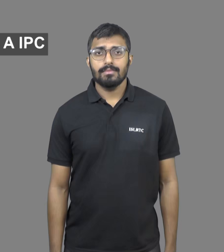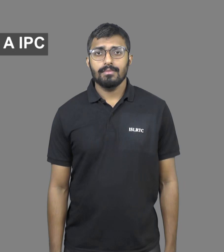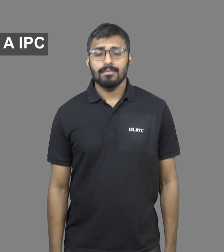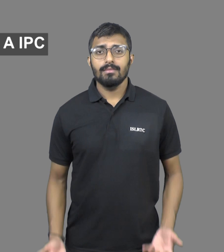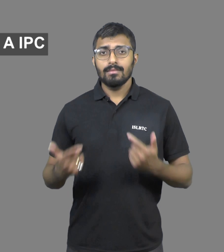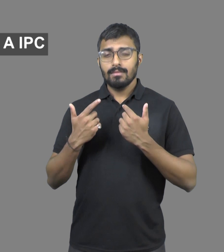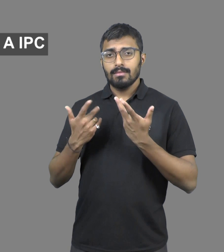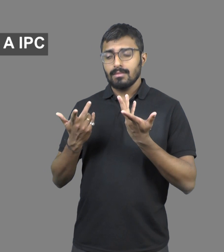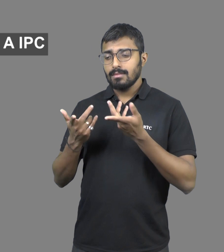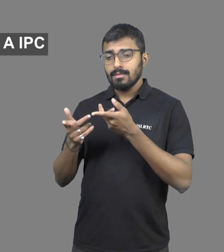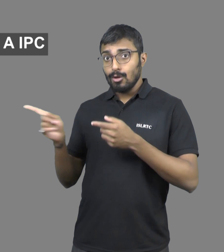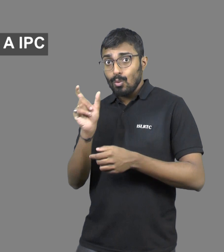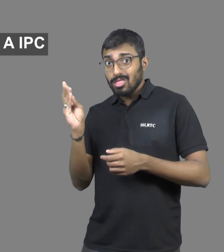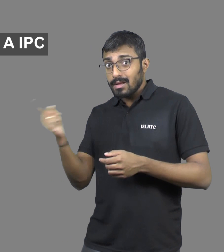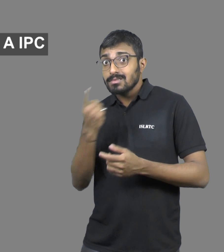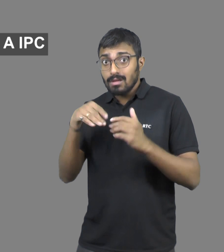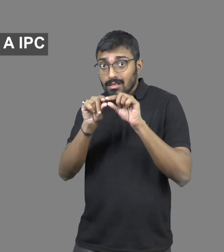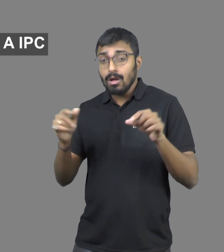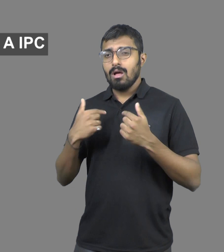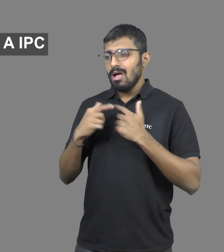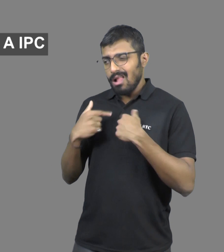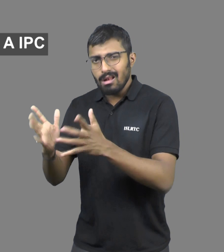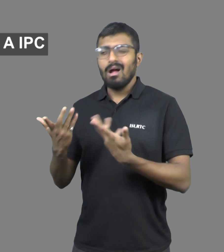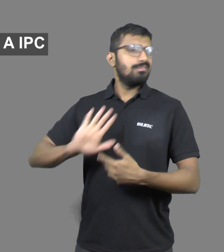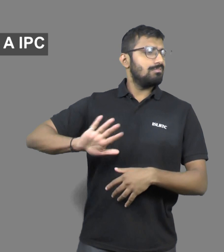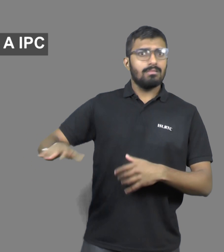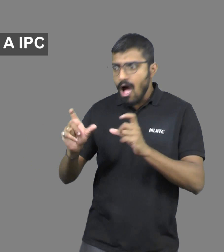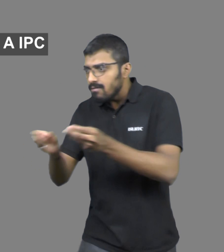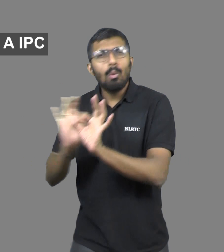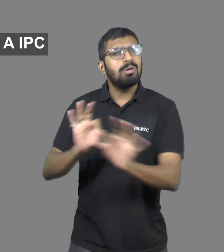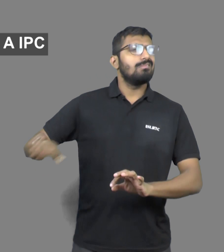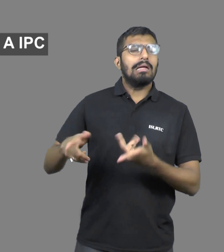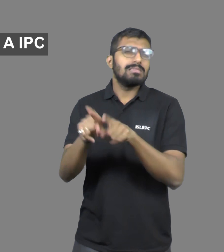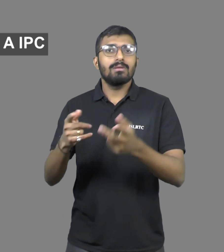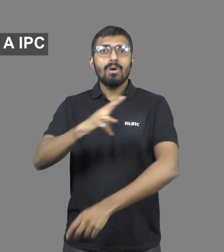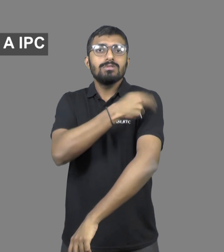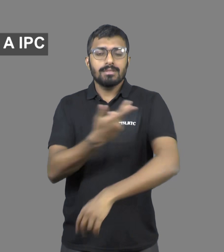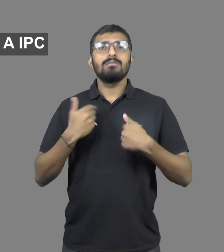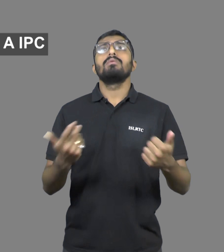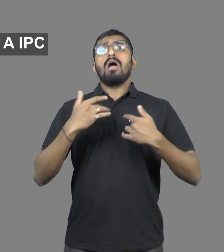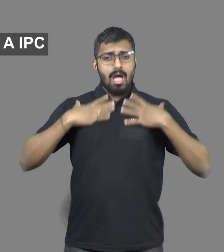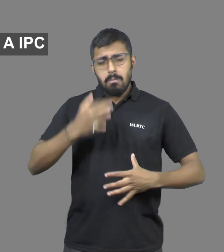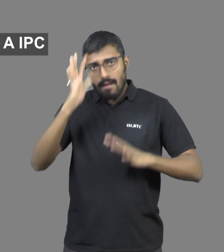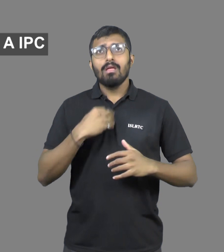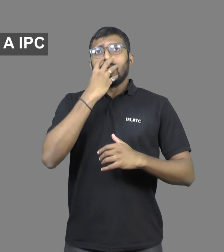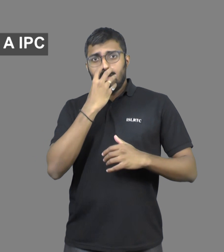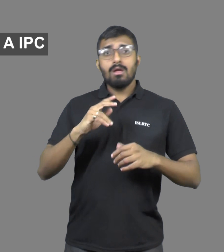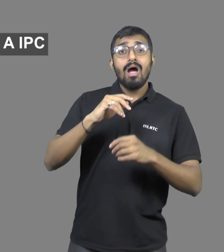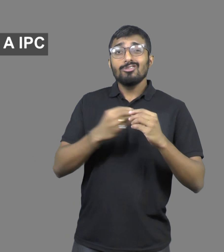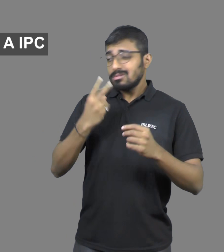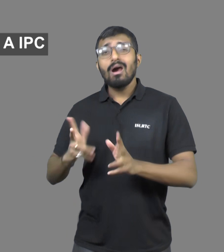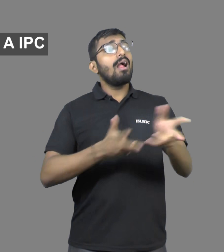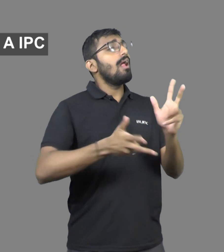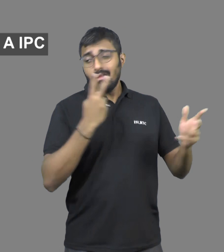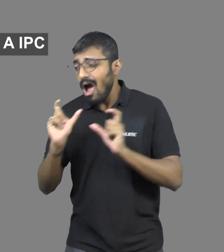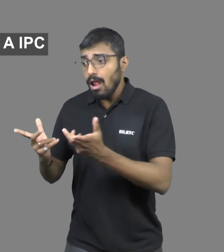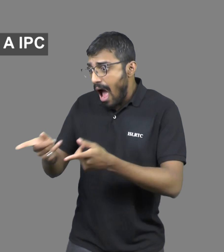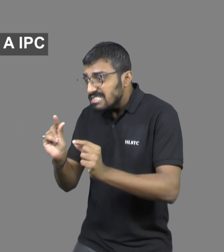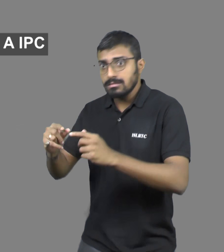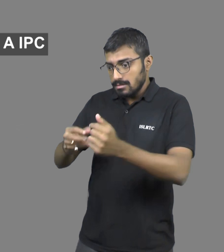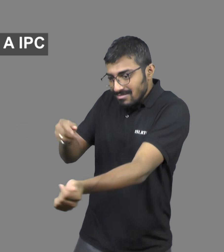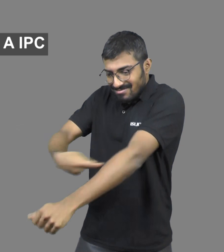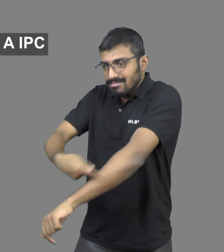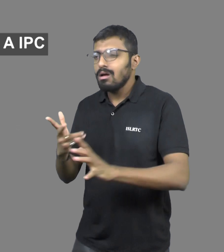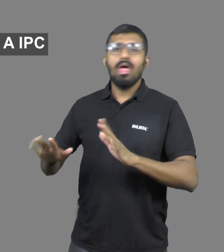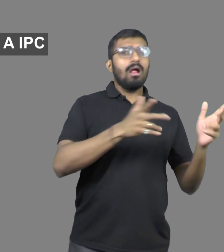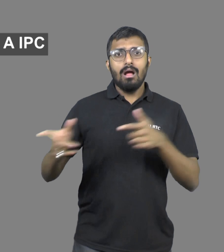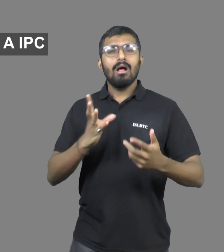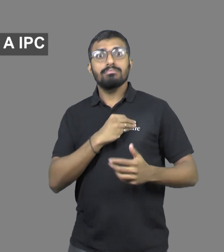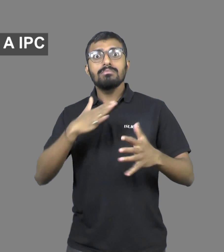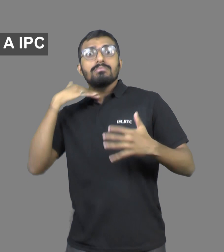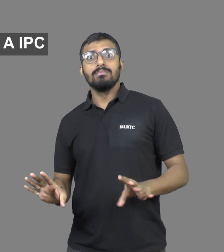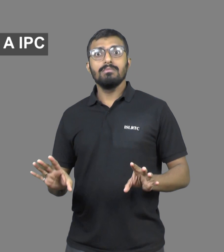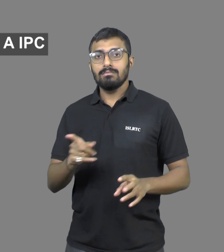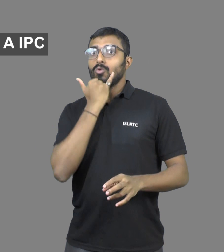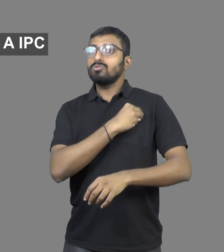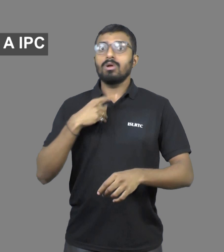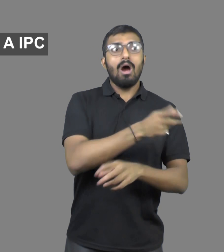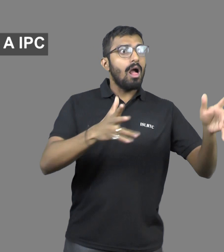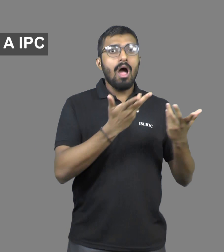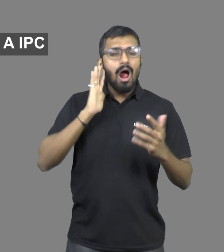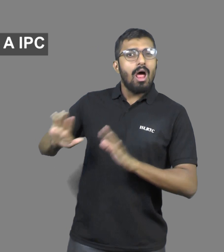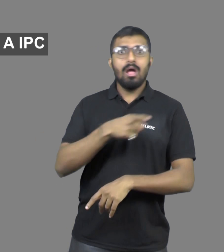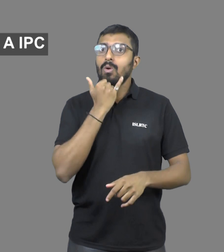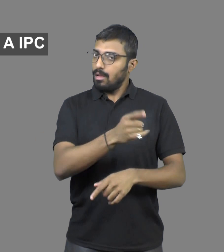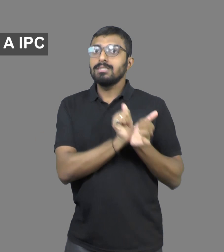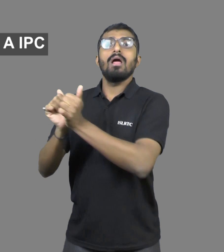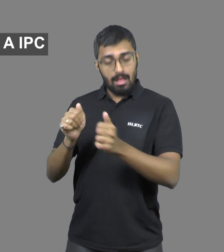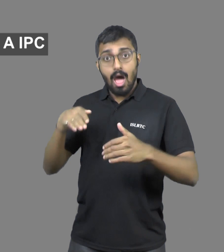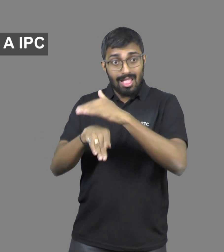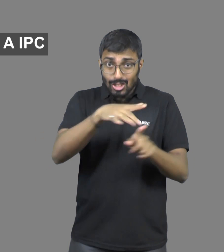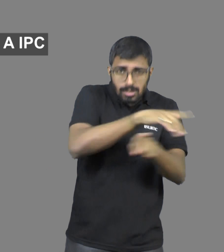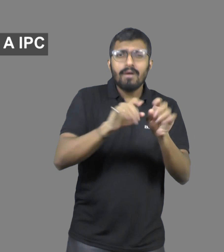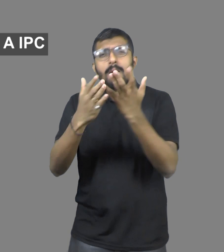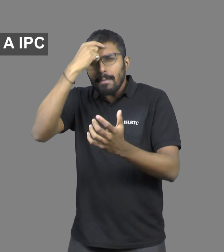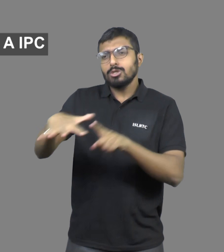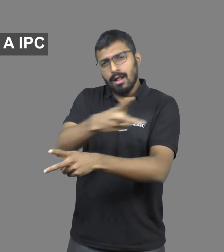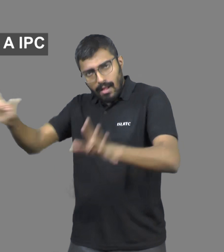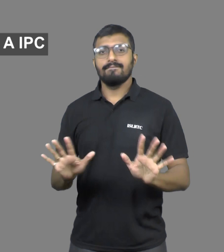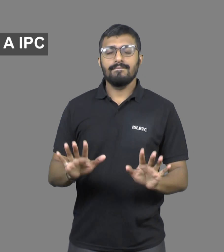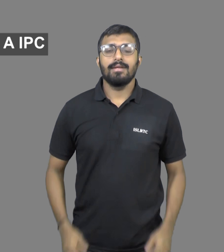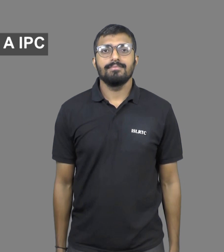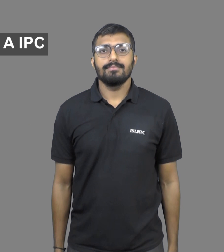Section 304a IPC